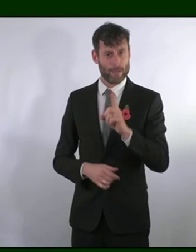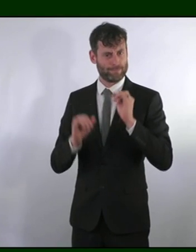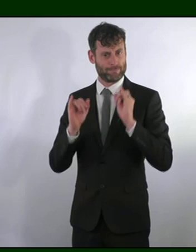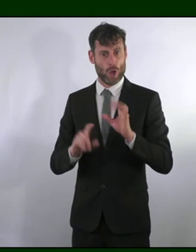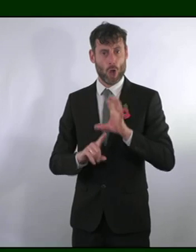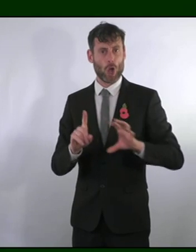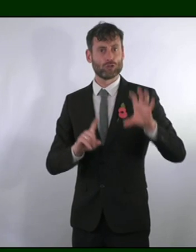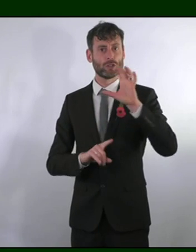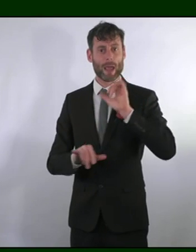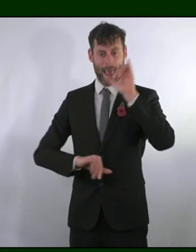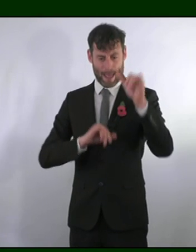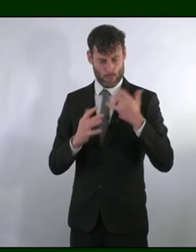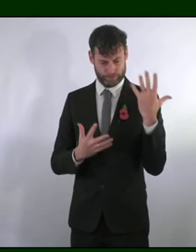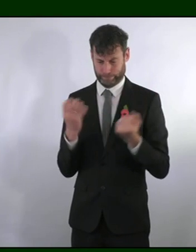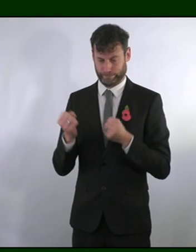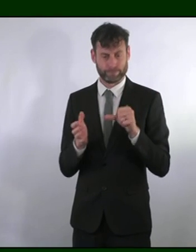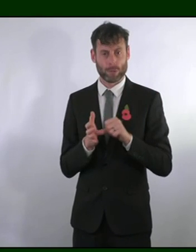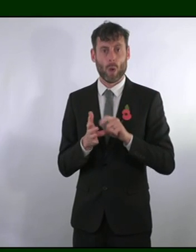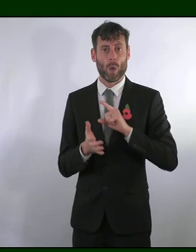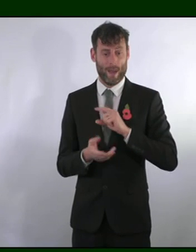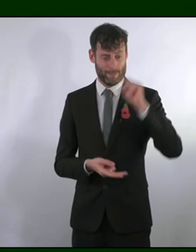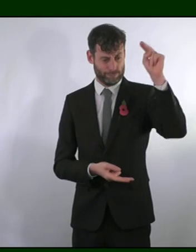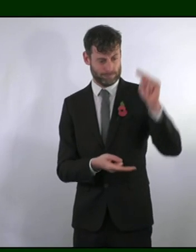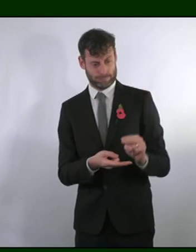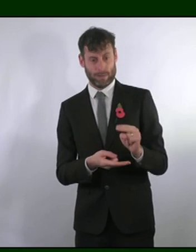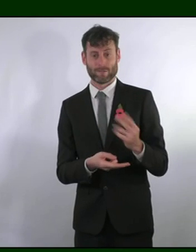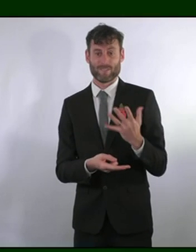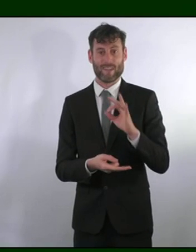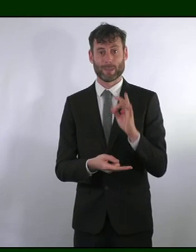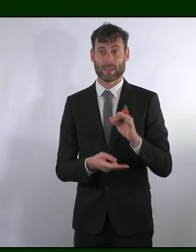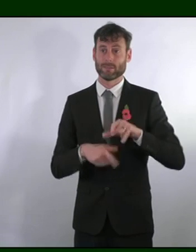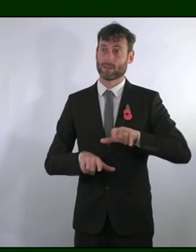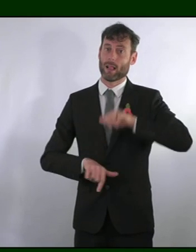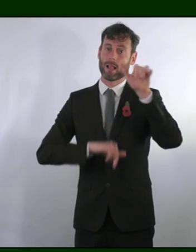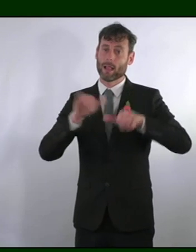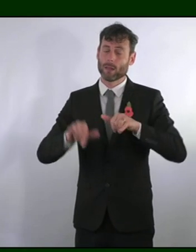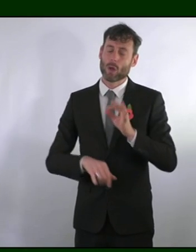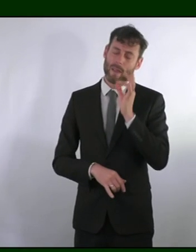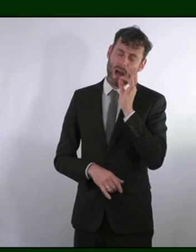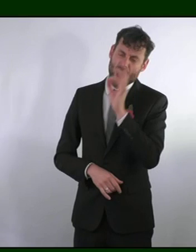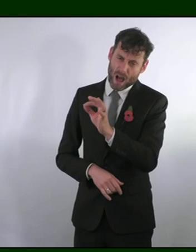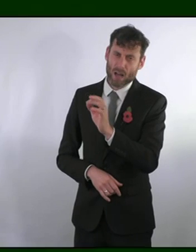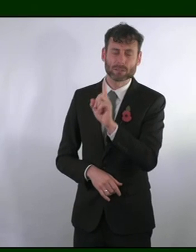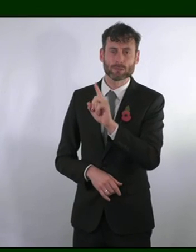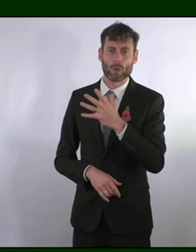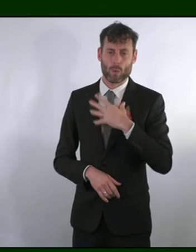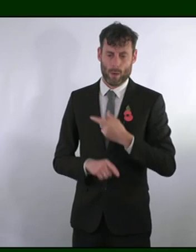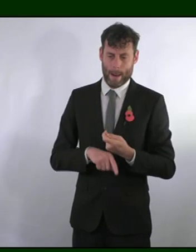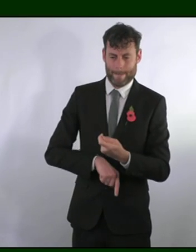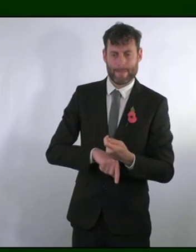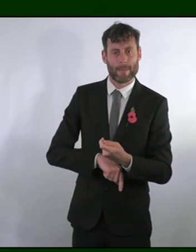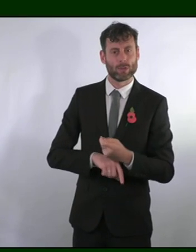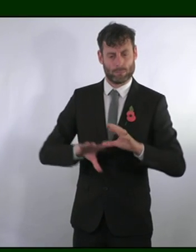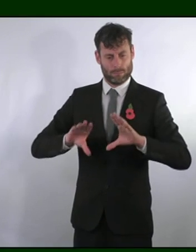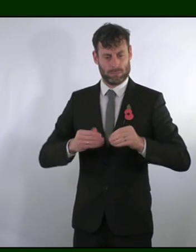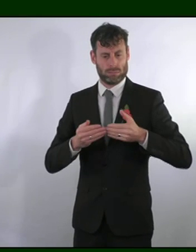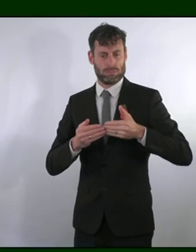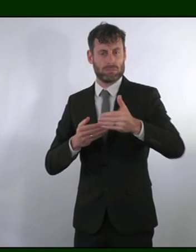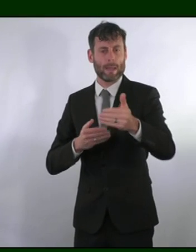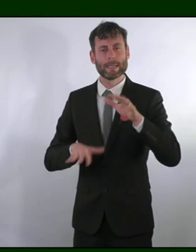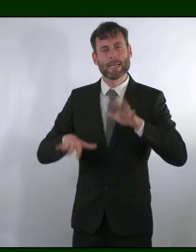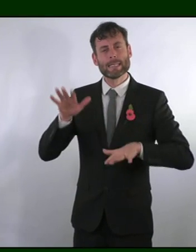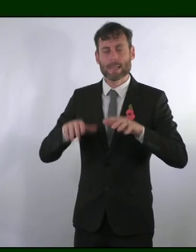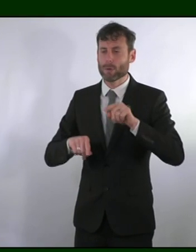Regional airports are facing multibillion-pound business rates bills and they are asking for a payment holiday similar to businesses in retail and hospitality, including supermarket giants.